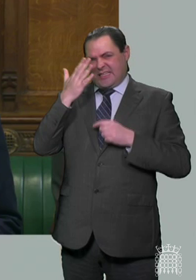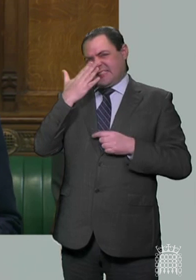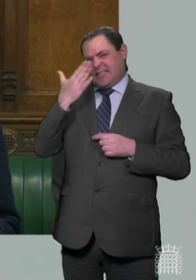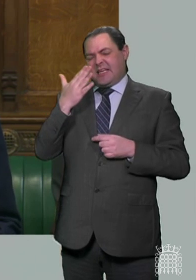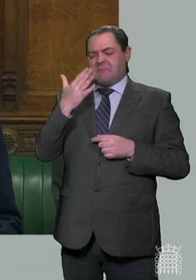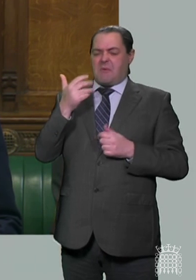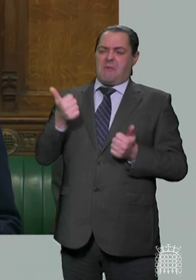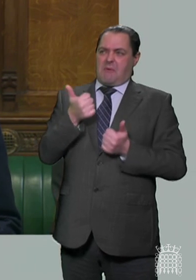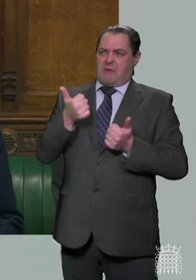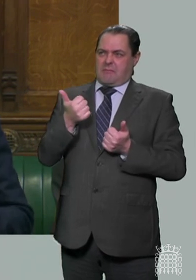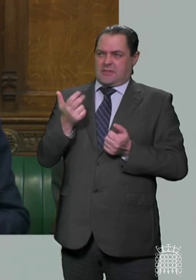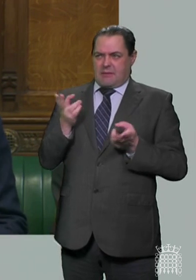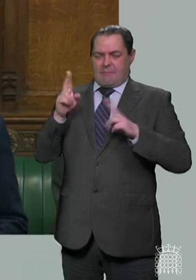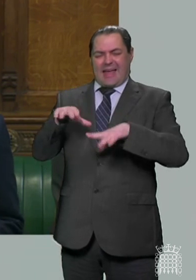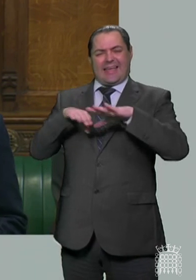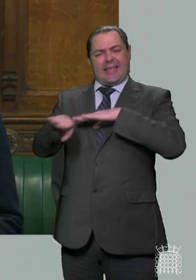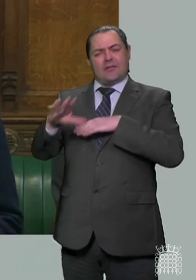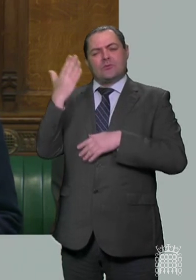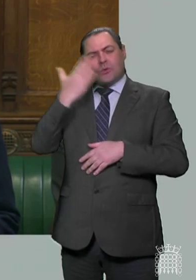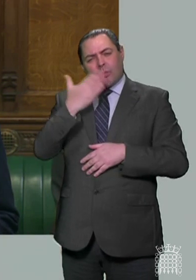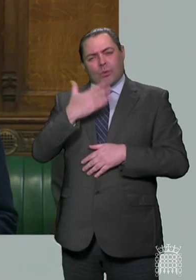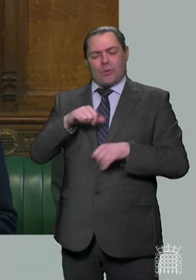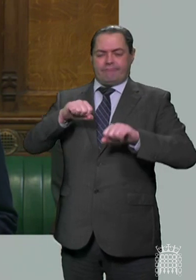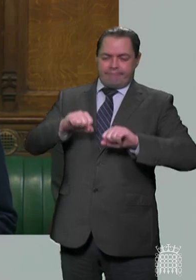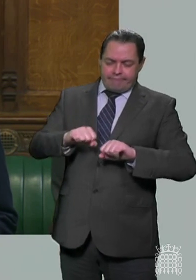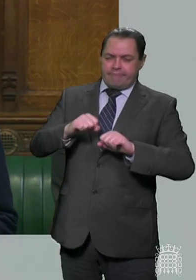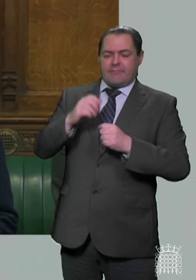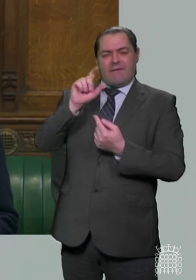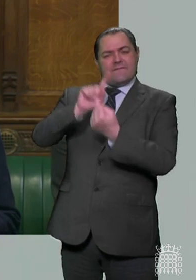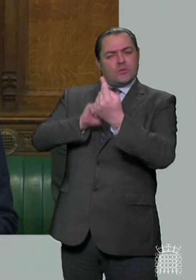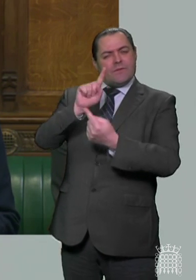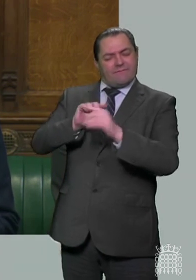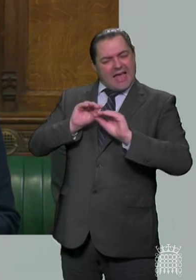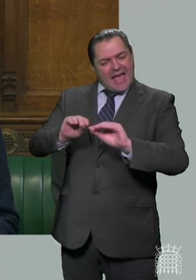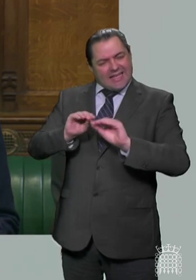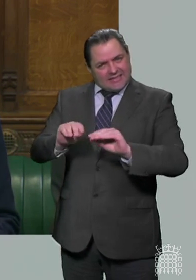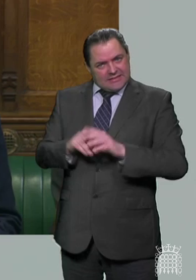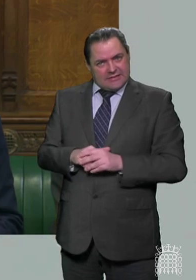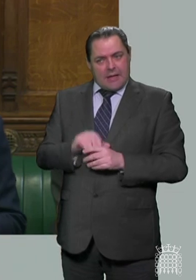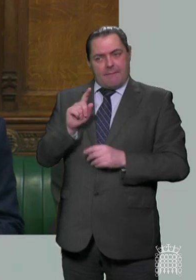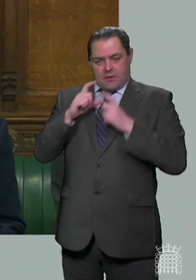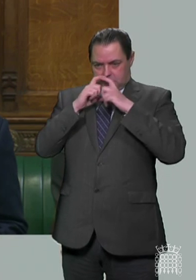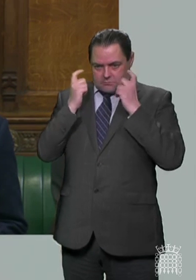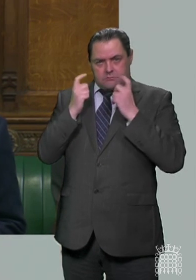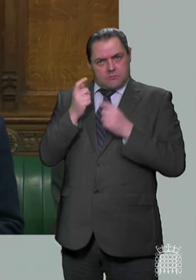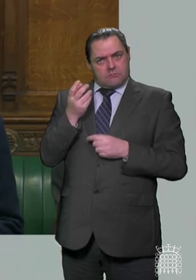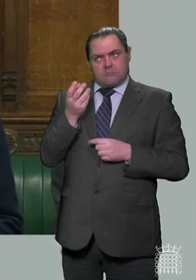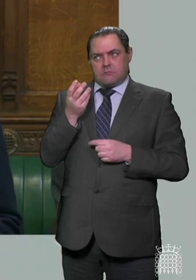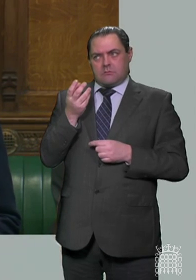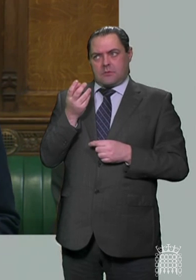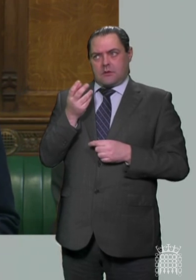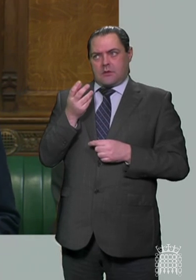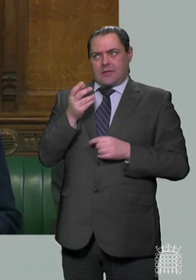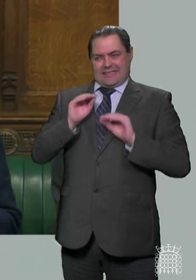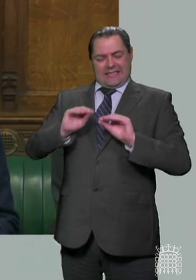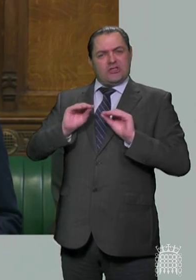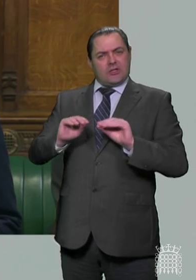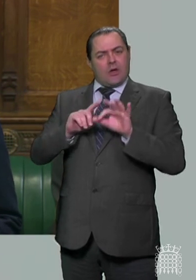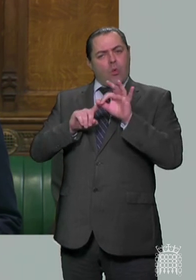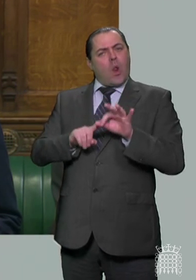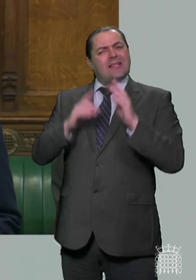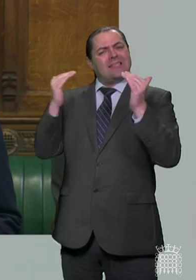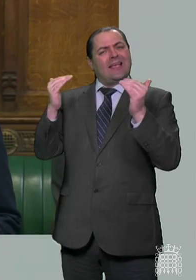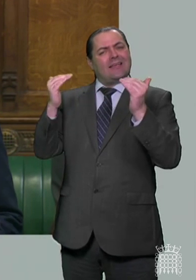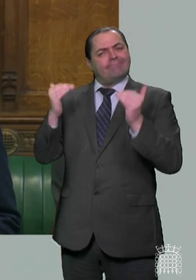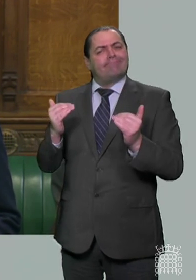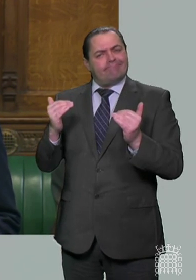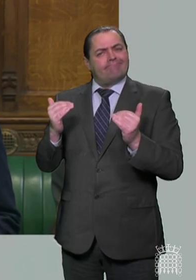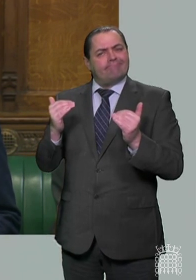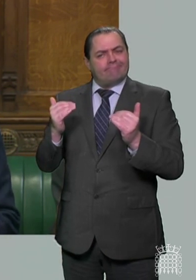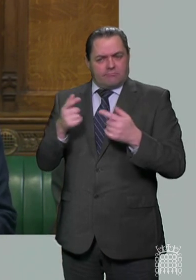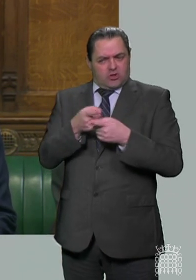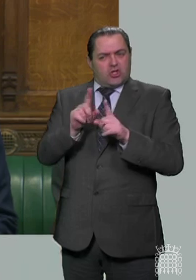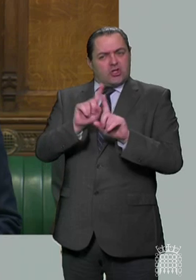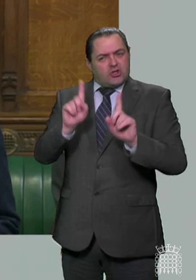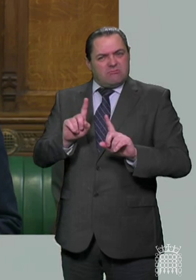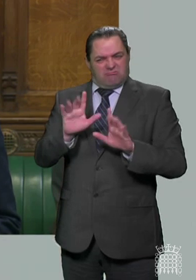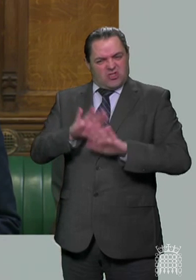the wearing of masks at school may seem a small price to pay to ensure that kids are back in the classroom getting the vital face-to-face teaching they deserve, it is not cost free and does affect the quality of teaching and our children’s wellbeing.